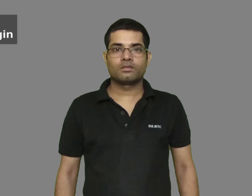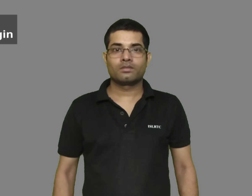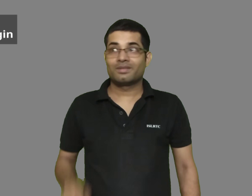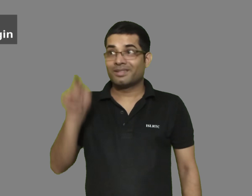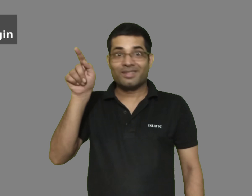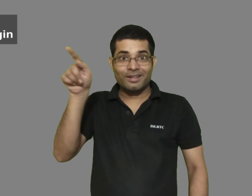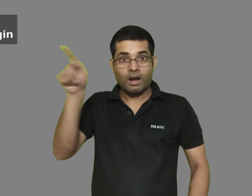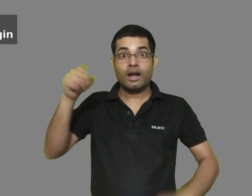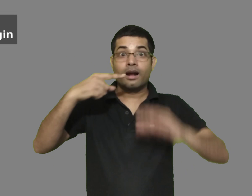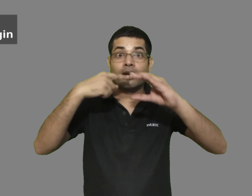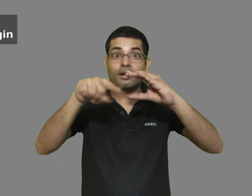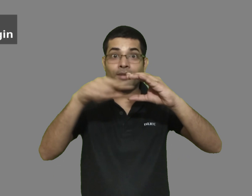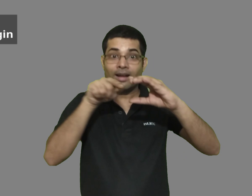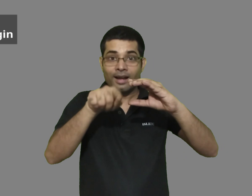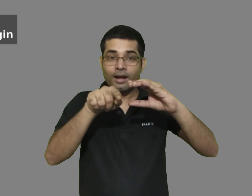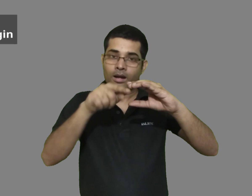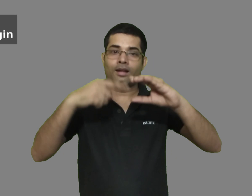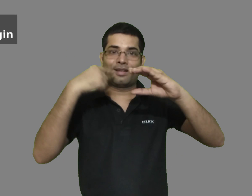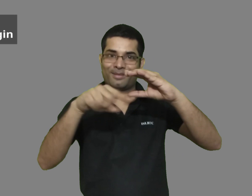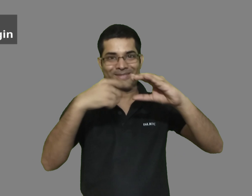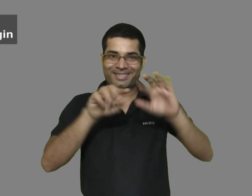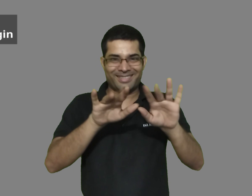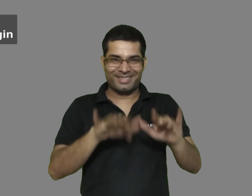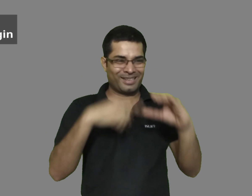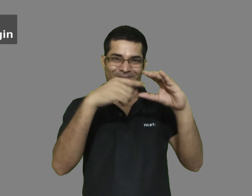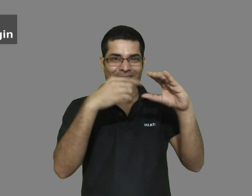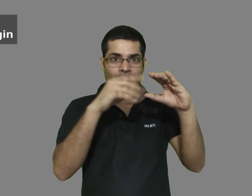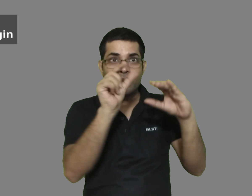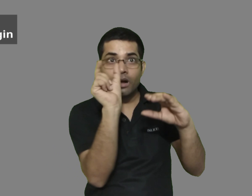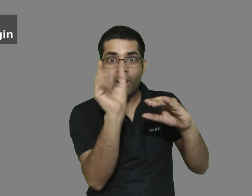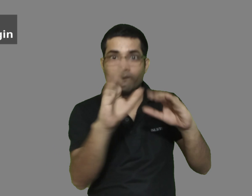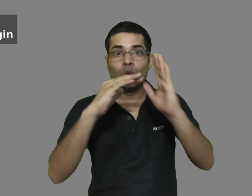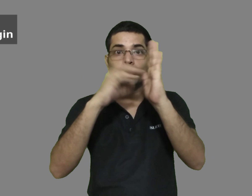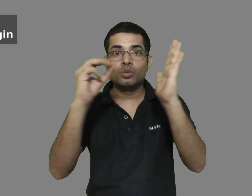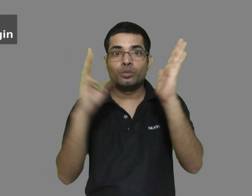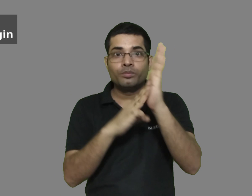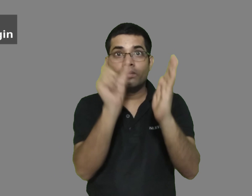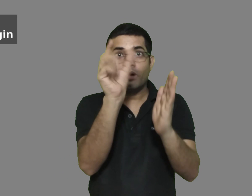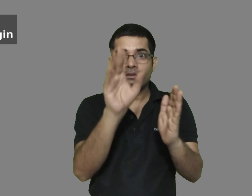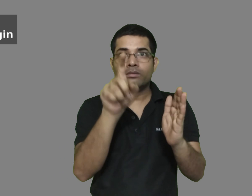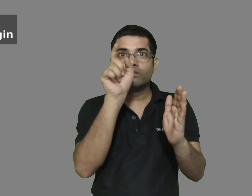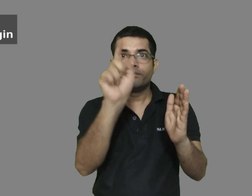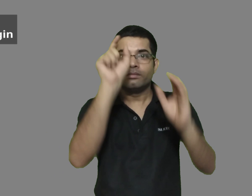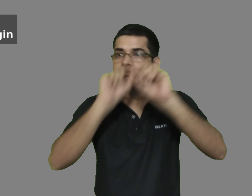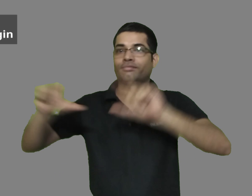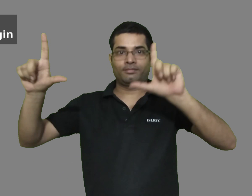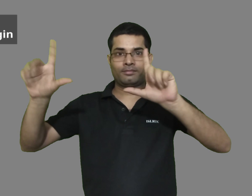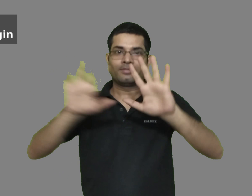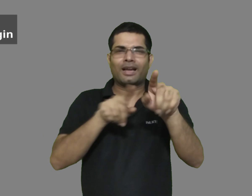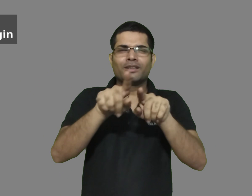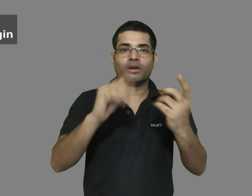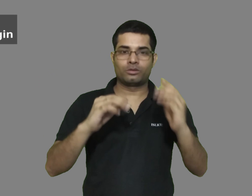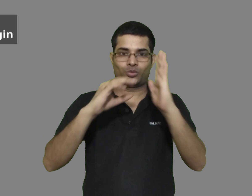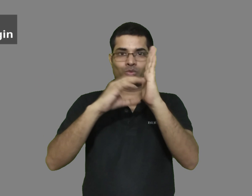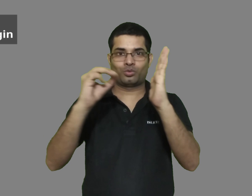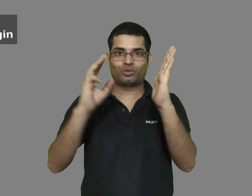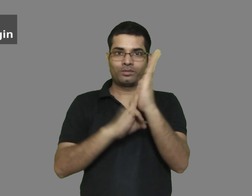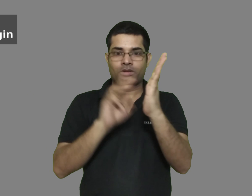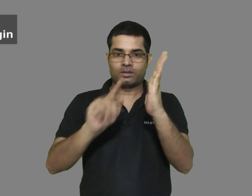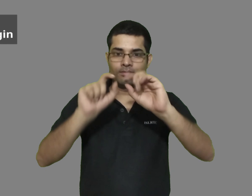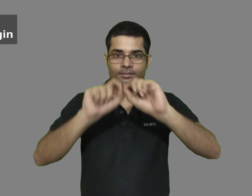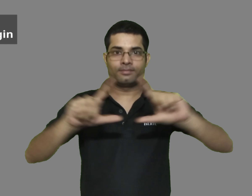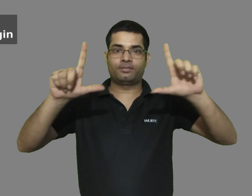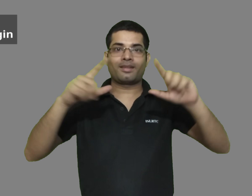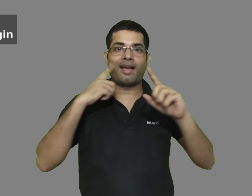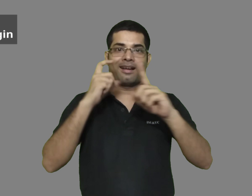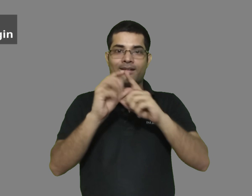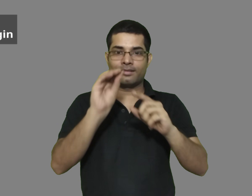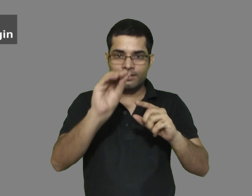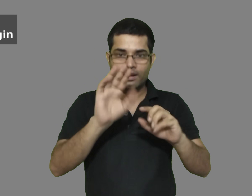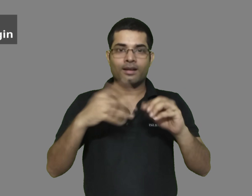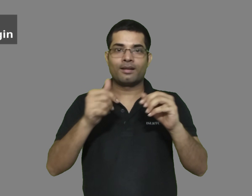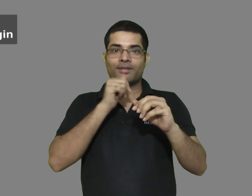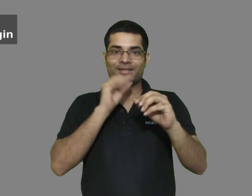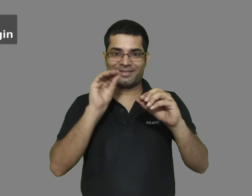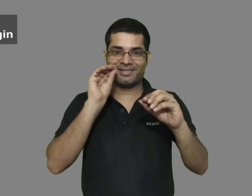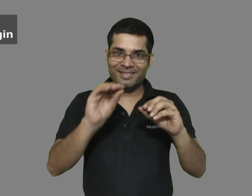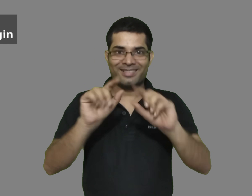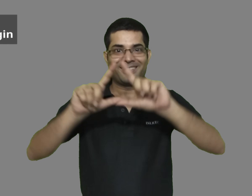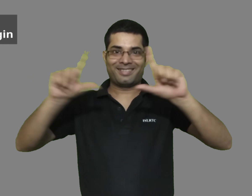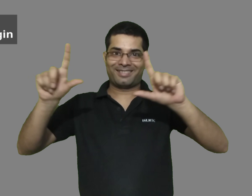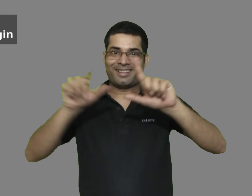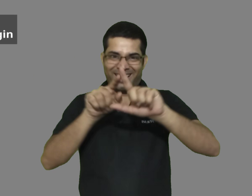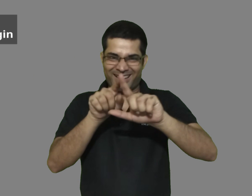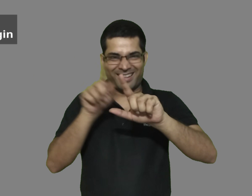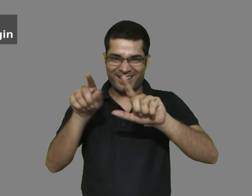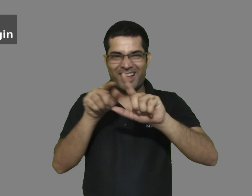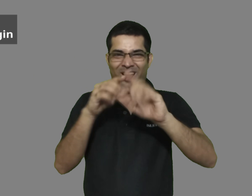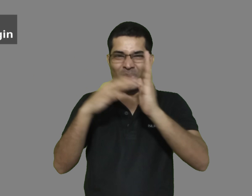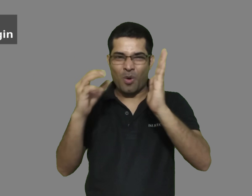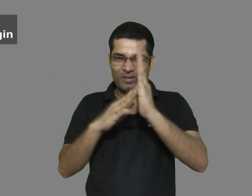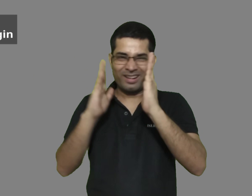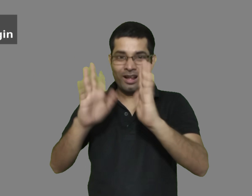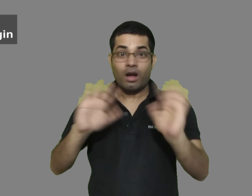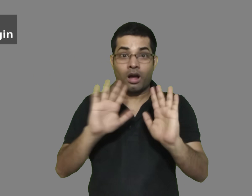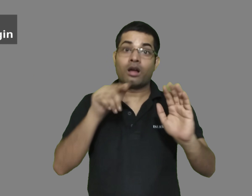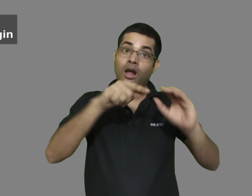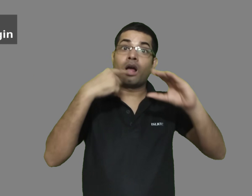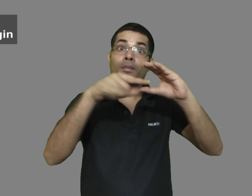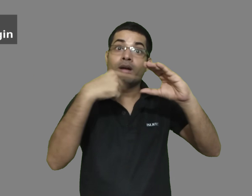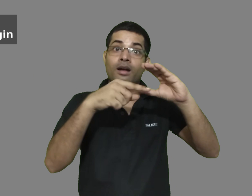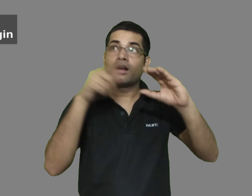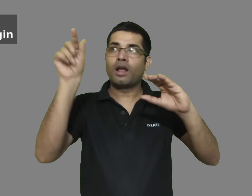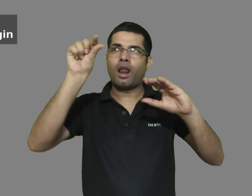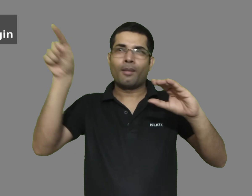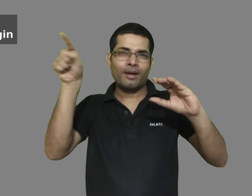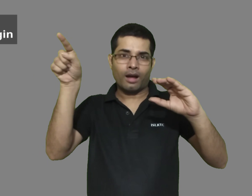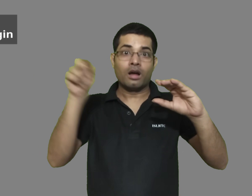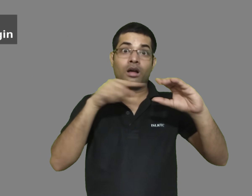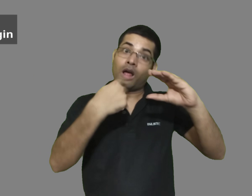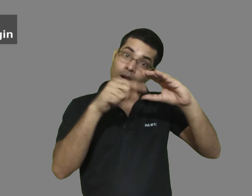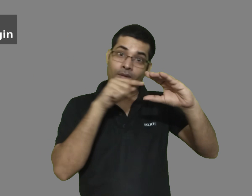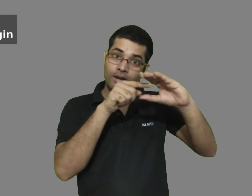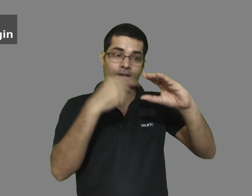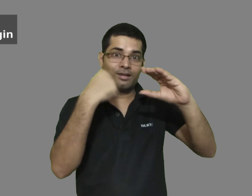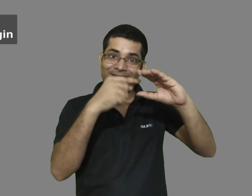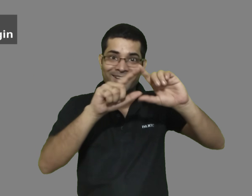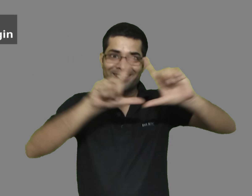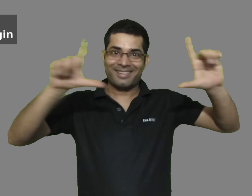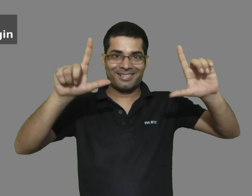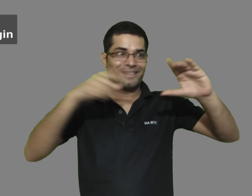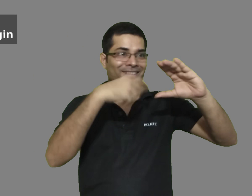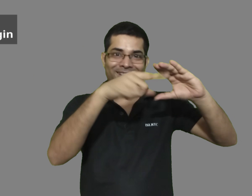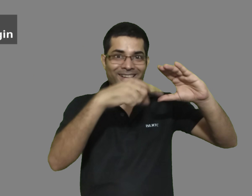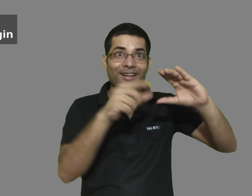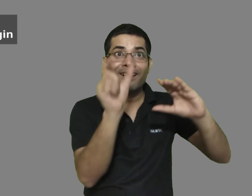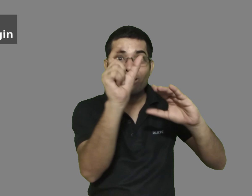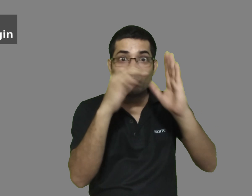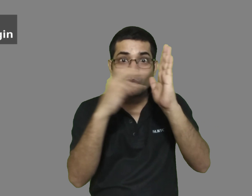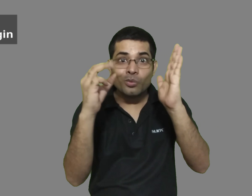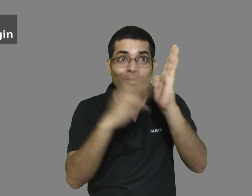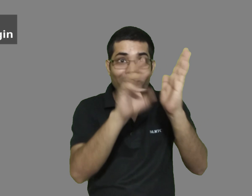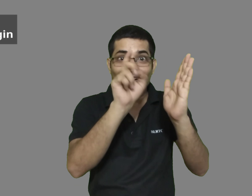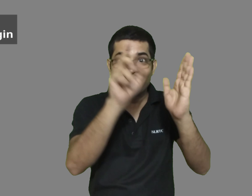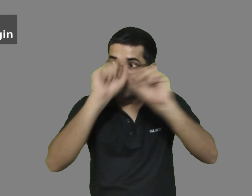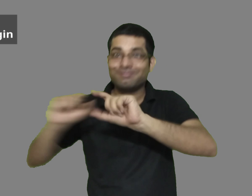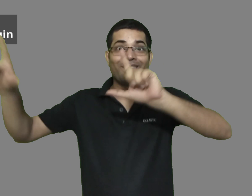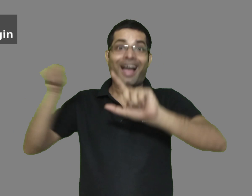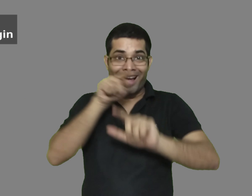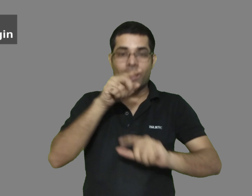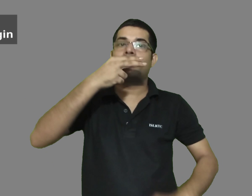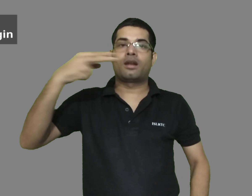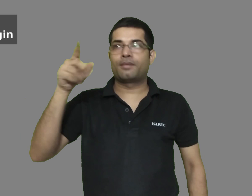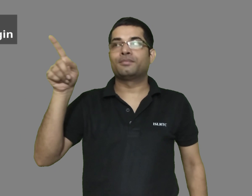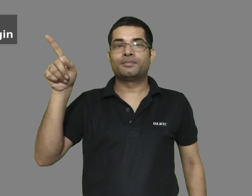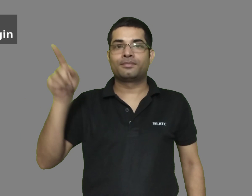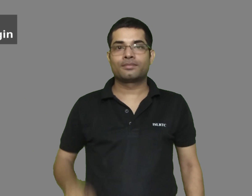Microsoft Outlook Plugin